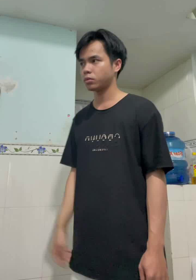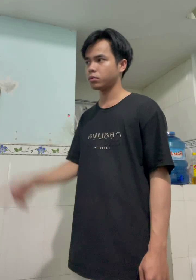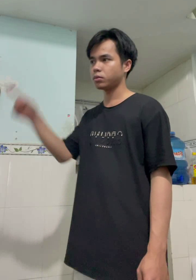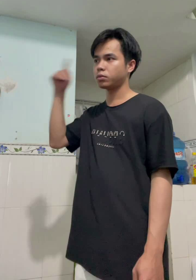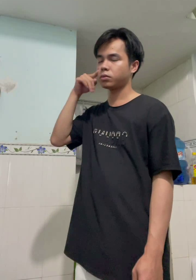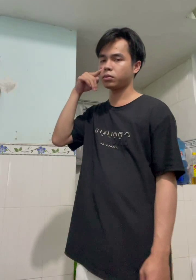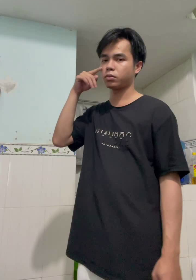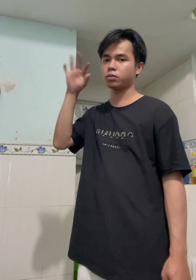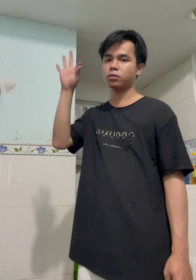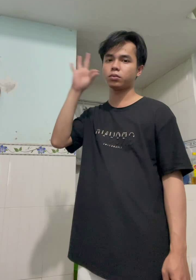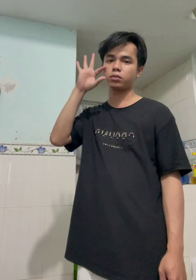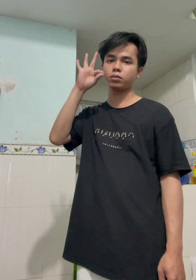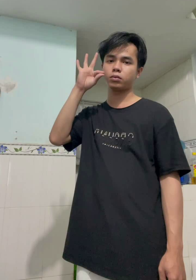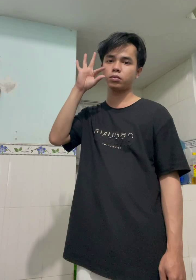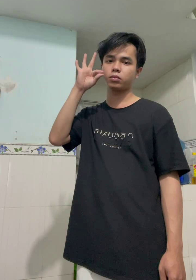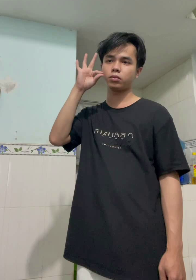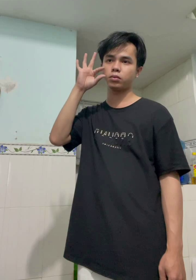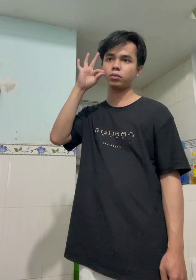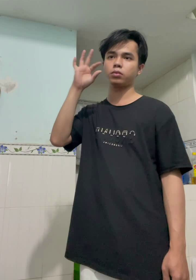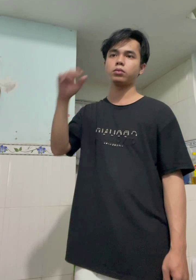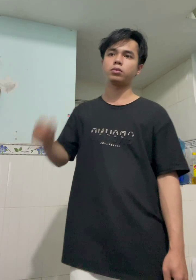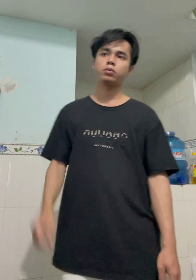lam quen